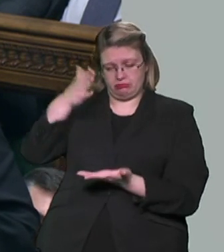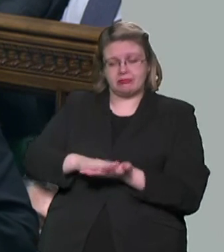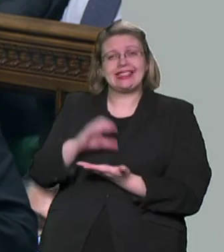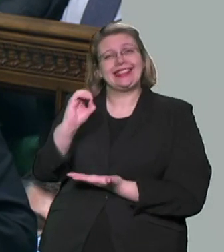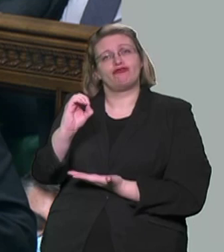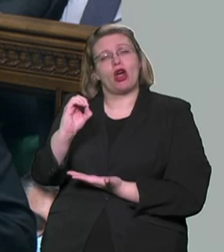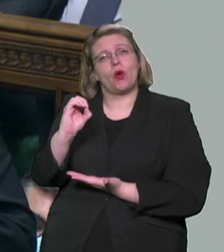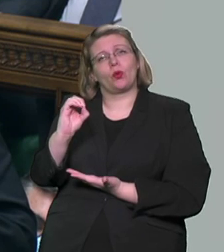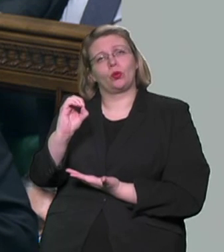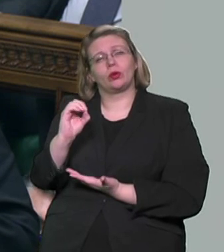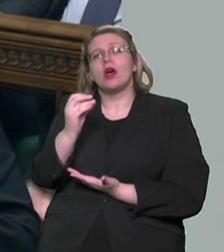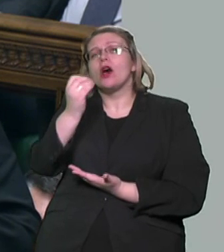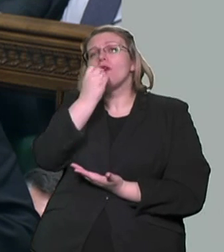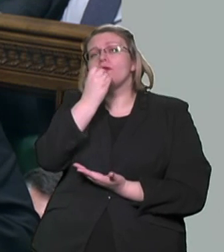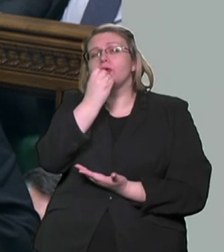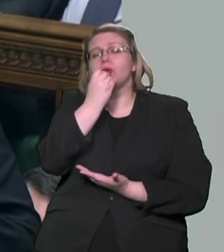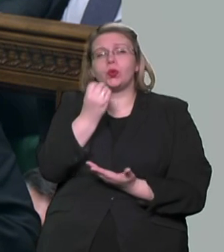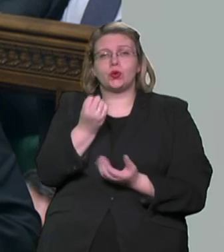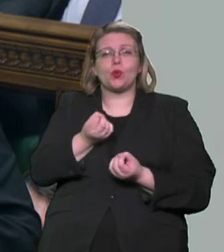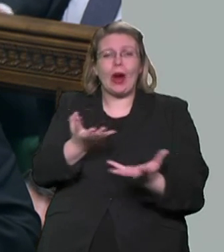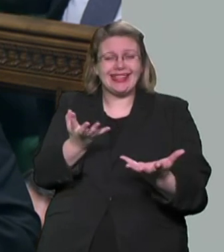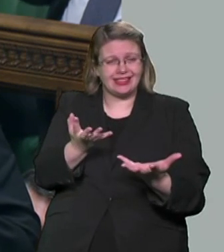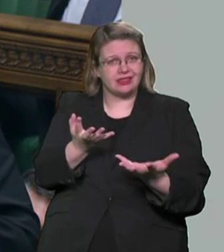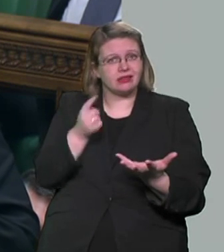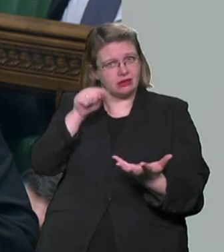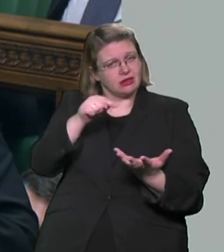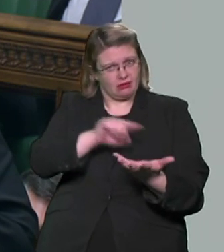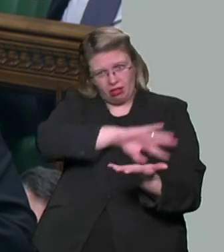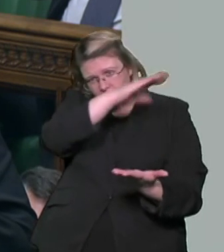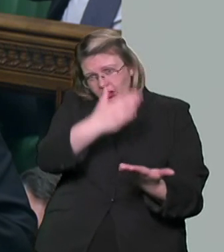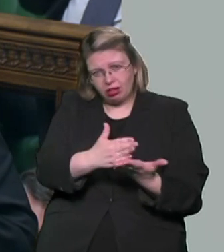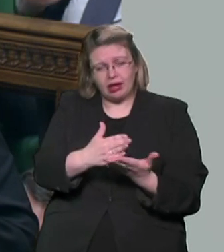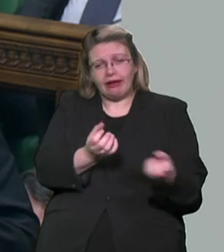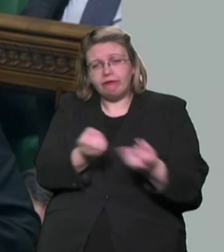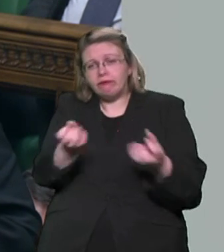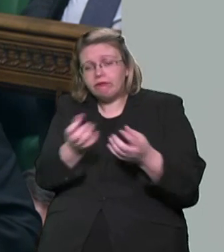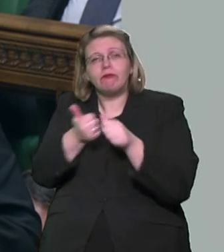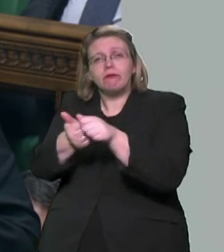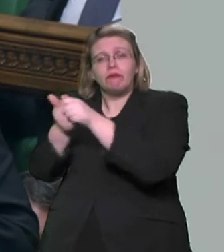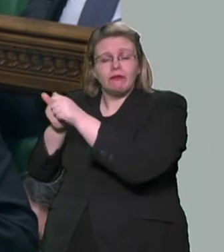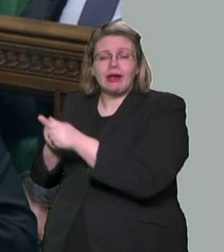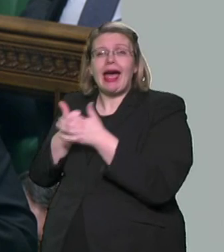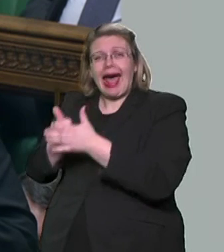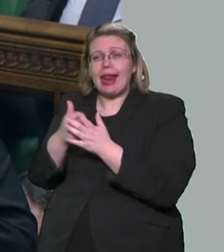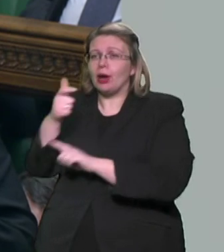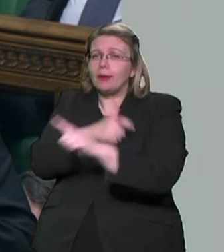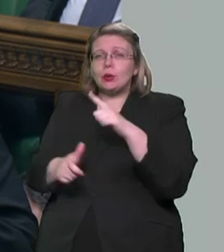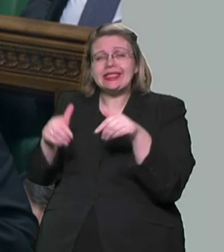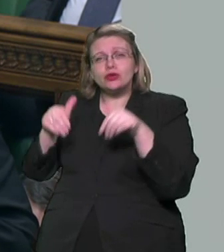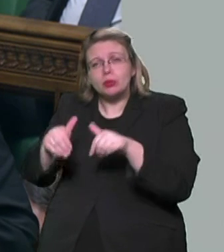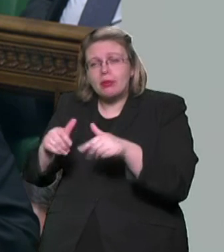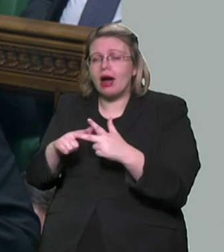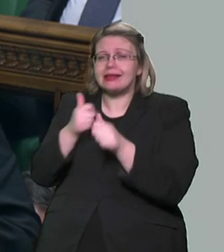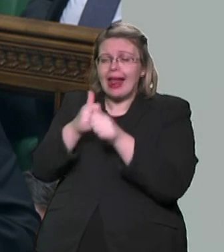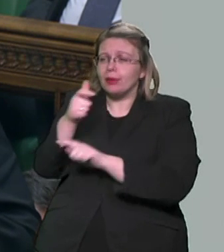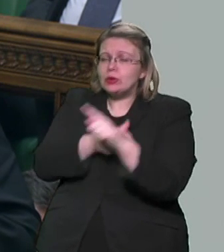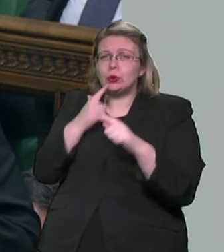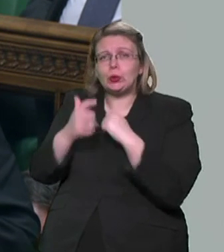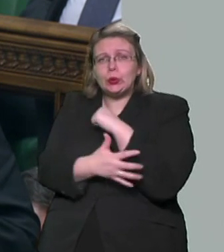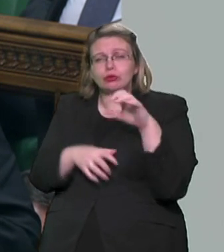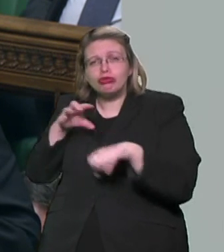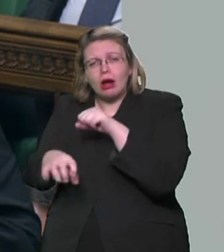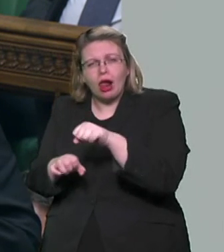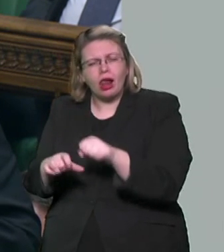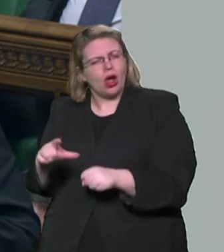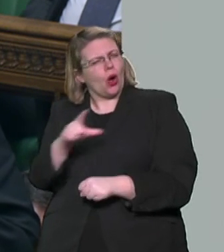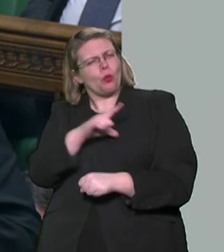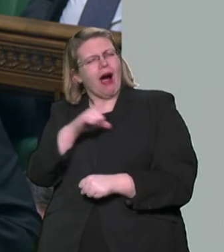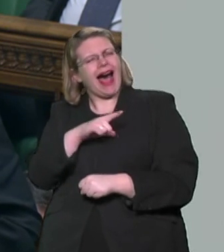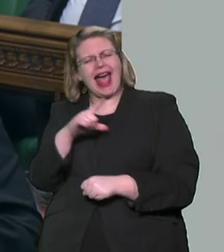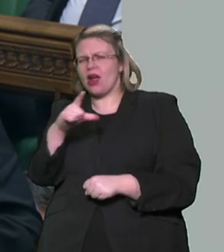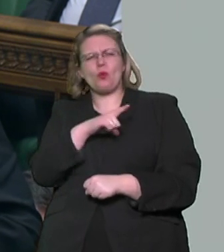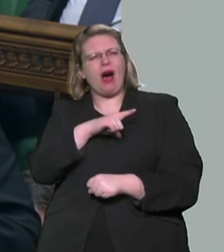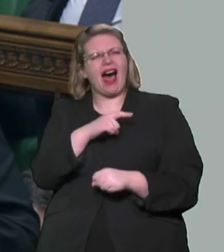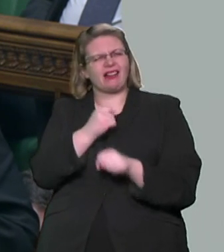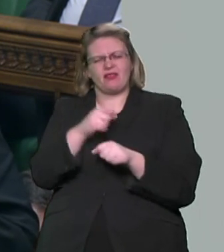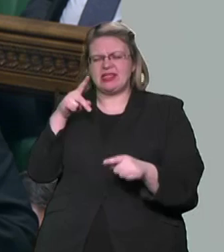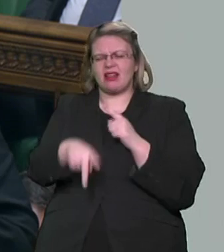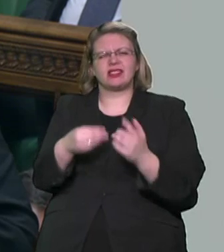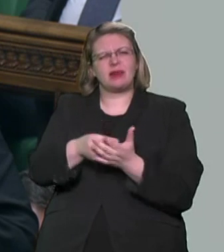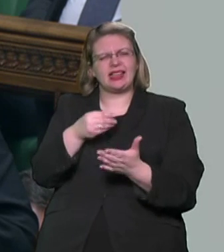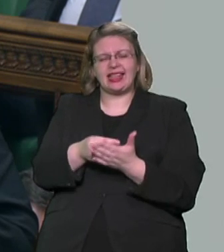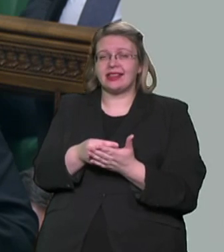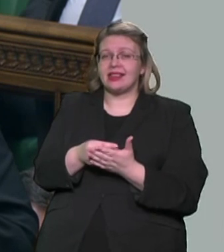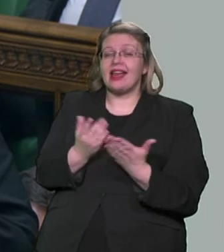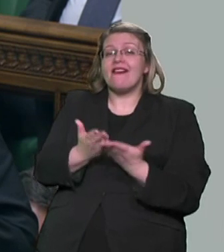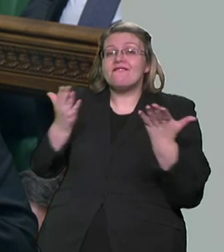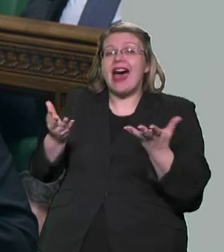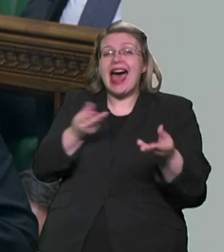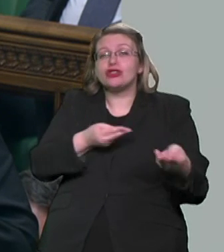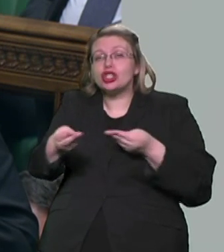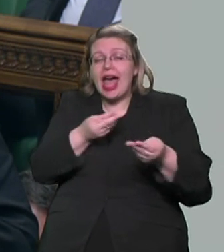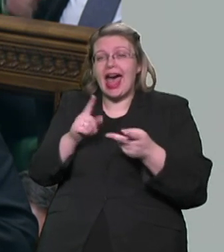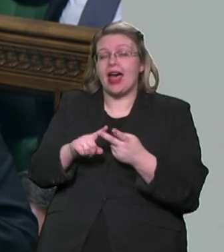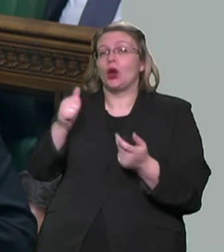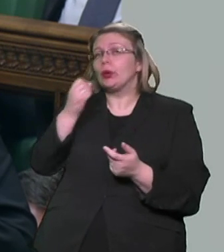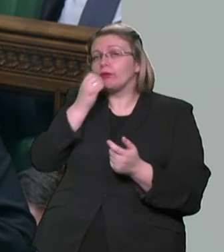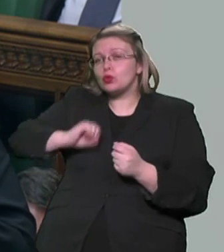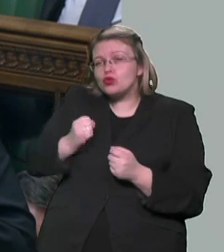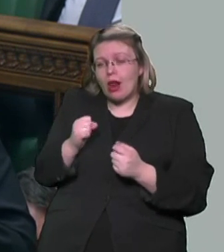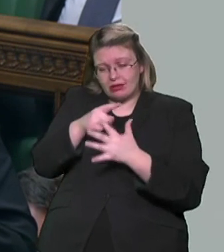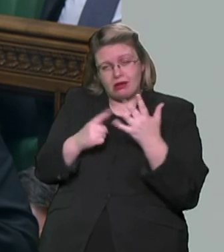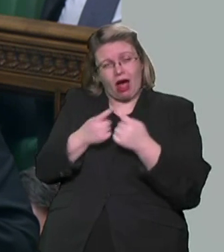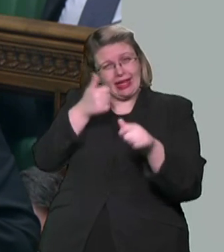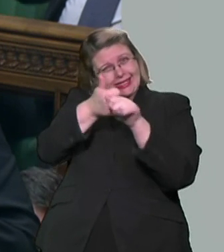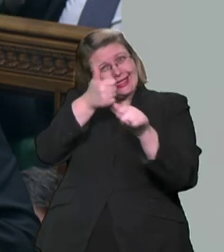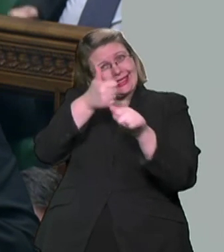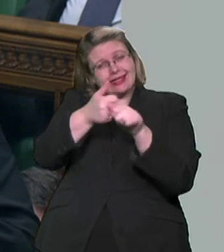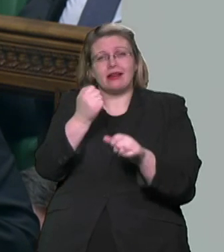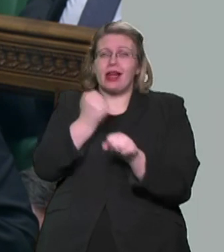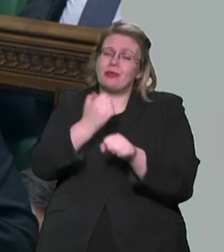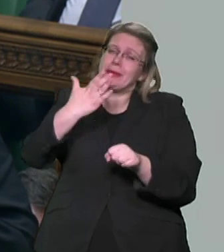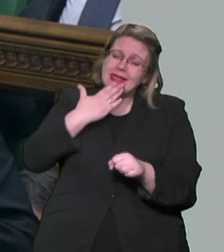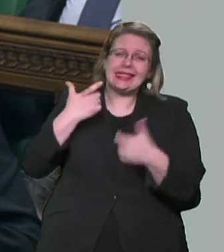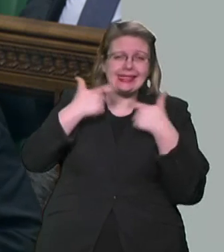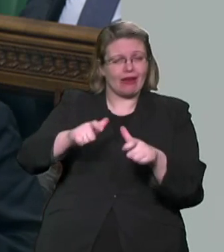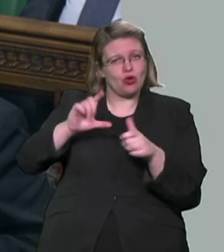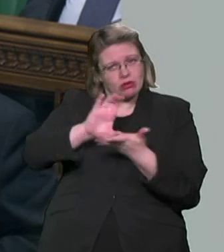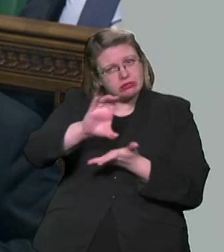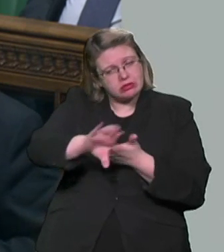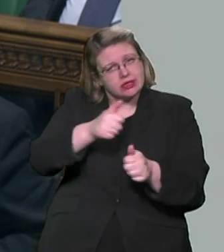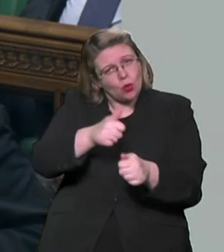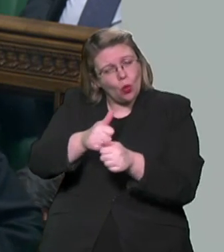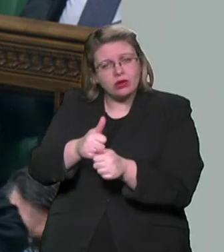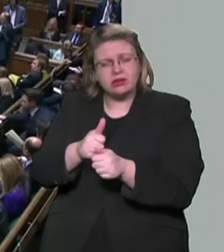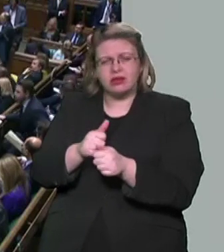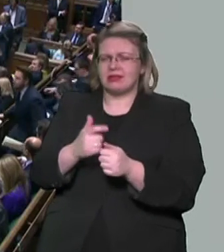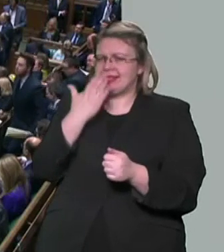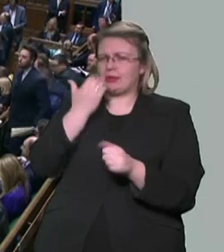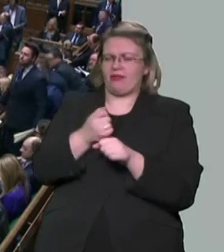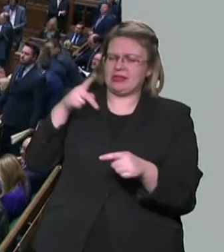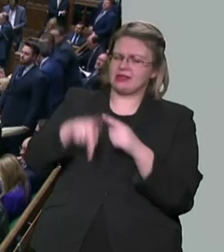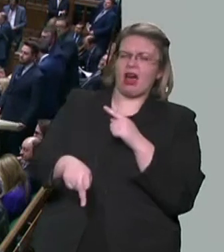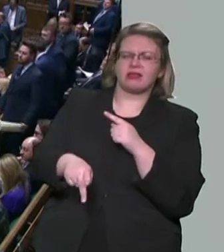Funding for food waste diversion helps to support community projects such as the Threehills community supermarket in Glasgow, so can he explain why he is ignoring calls from Feeding Britain, Good Food Scotland and FareShare to continue that worthwhile initiative and is instead cutting off a lifeline to those struggling with the cost of living crisis?